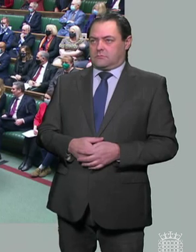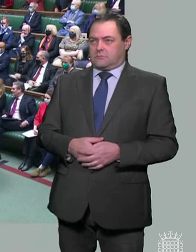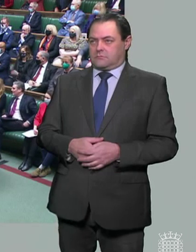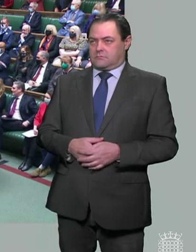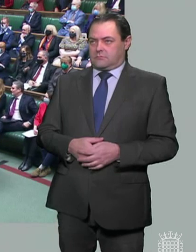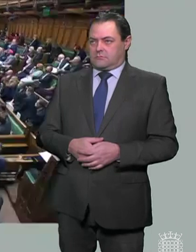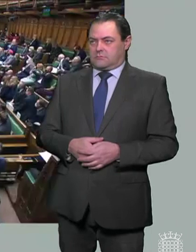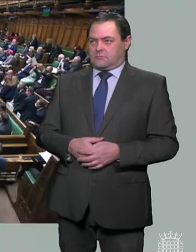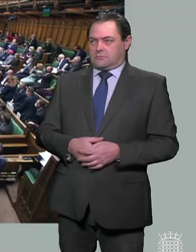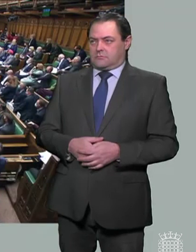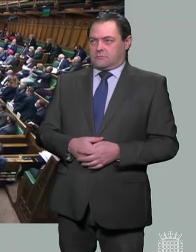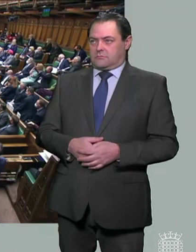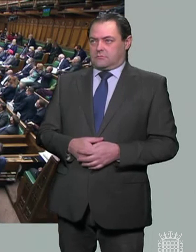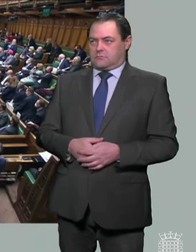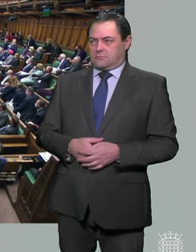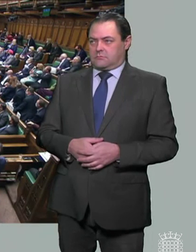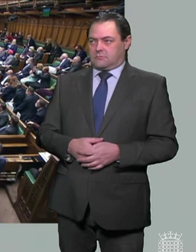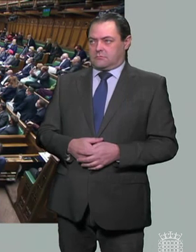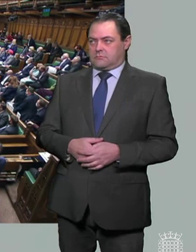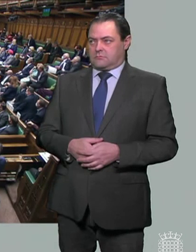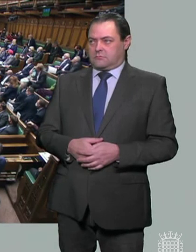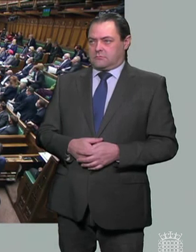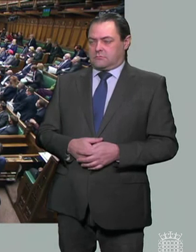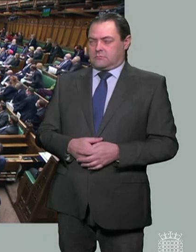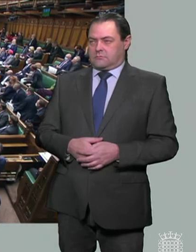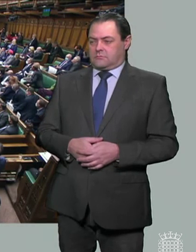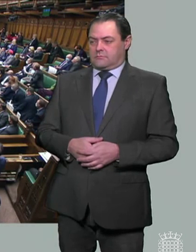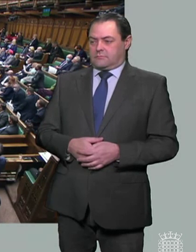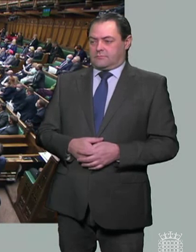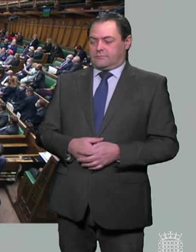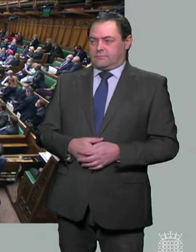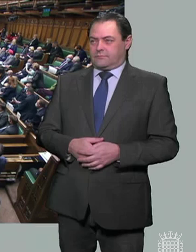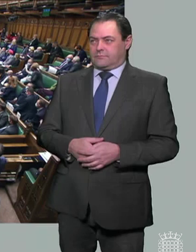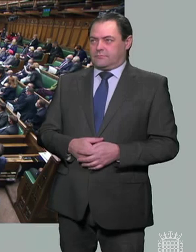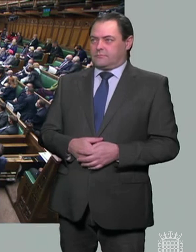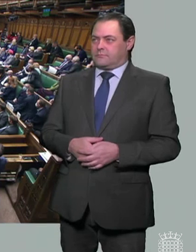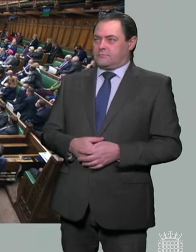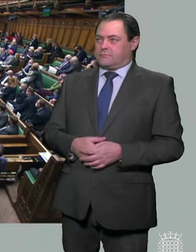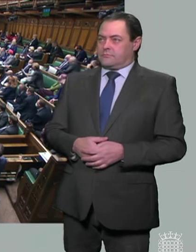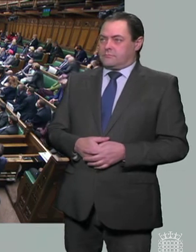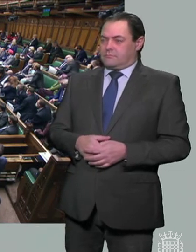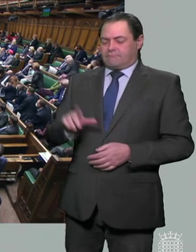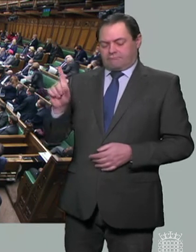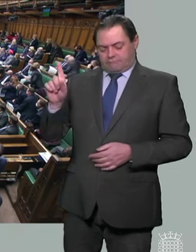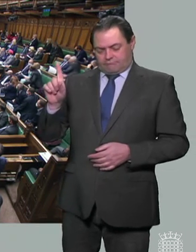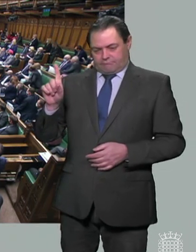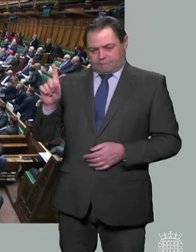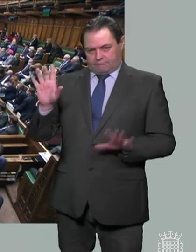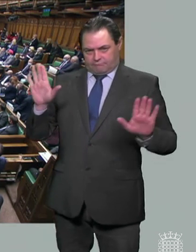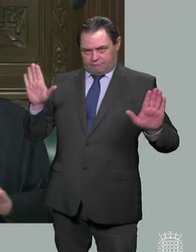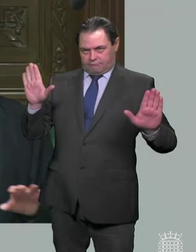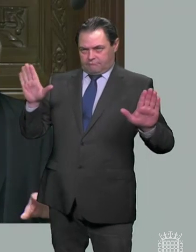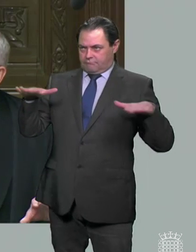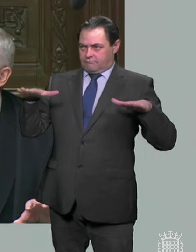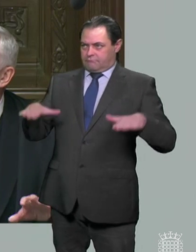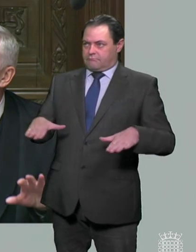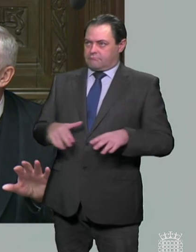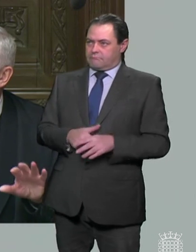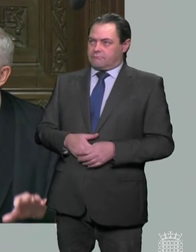Order.